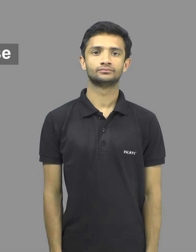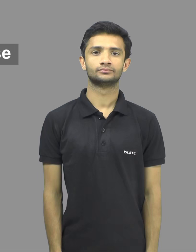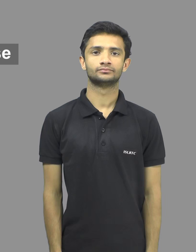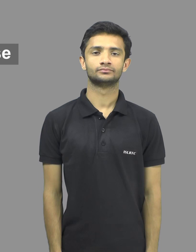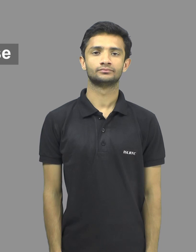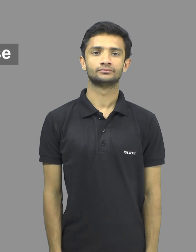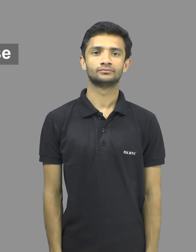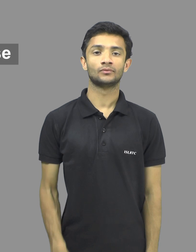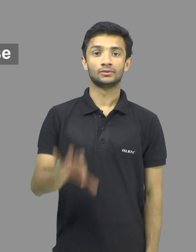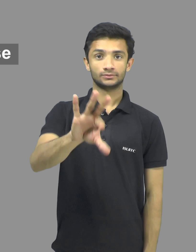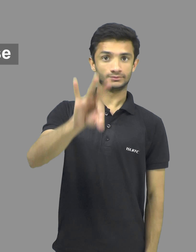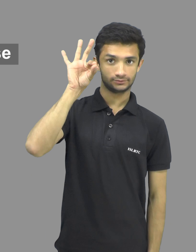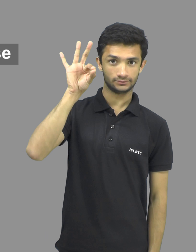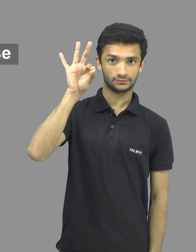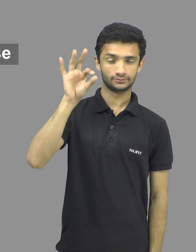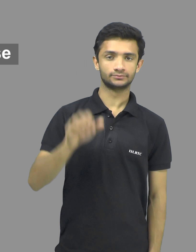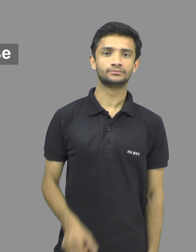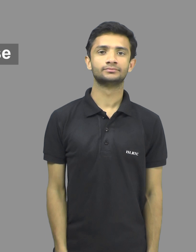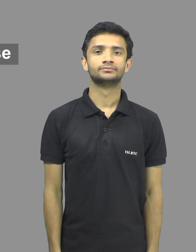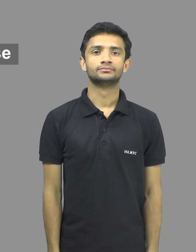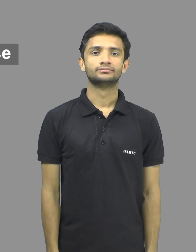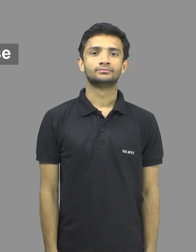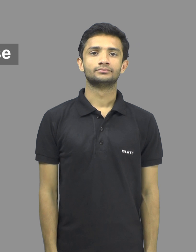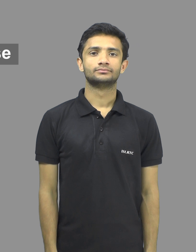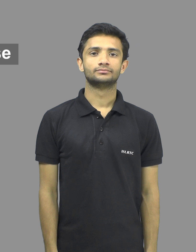Choose Pick Select